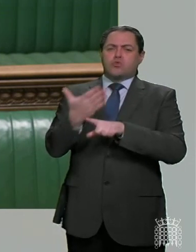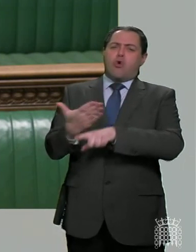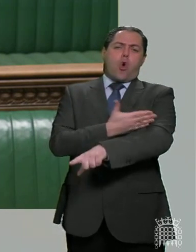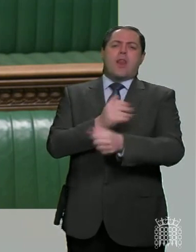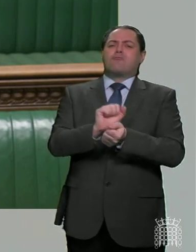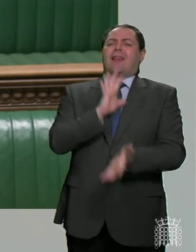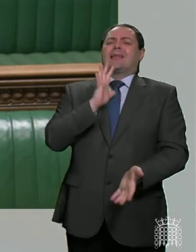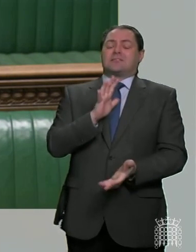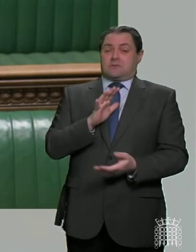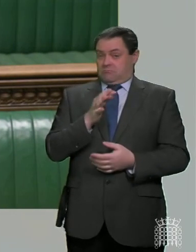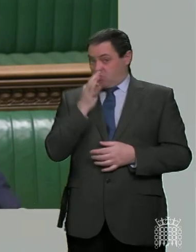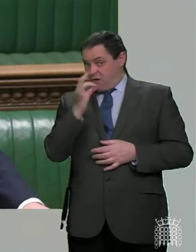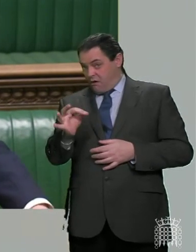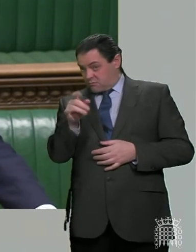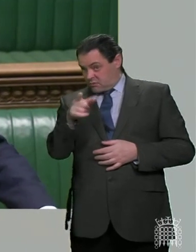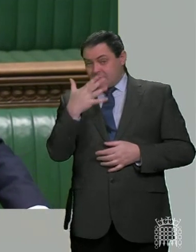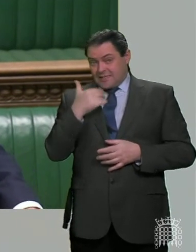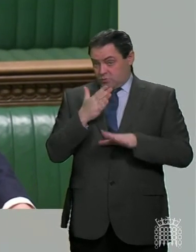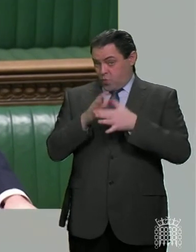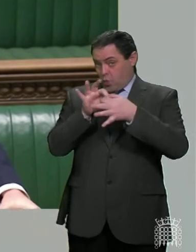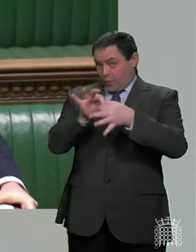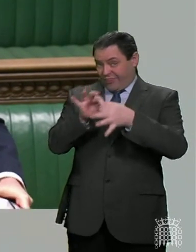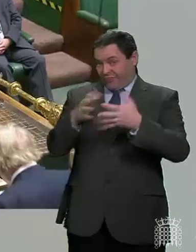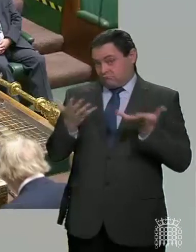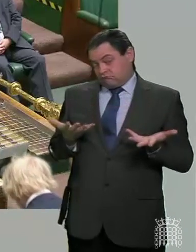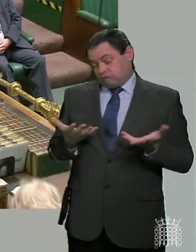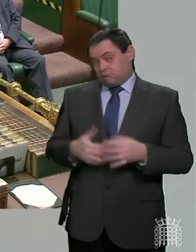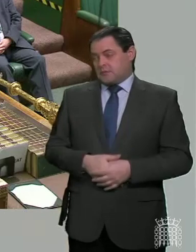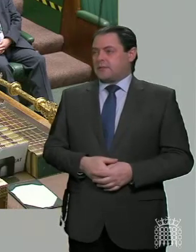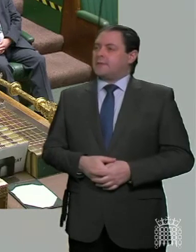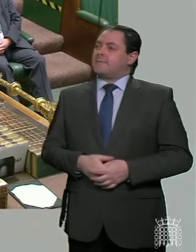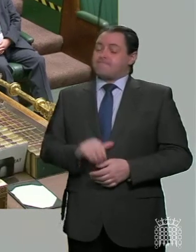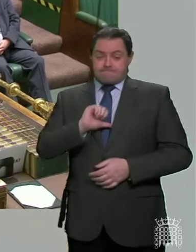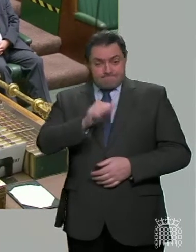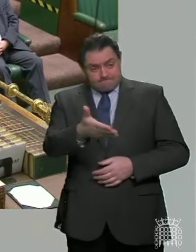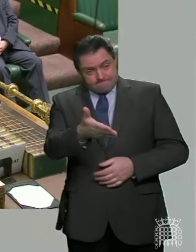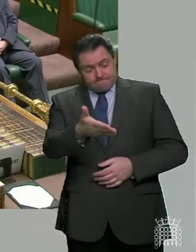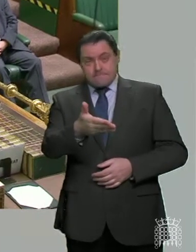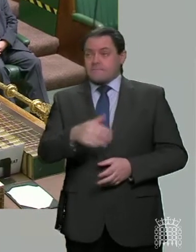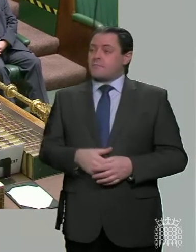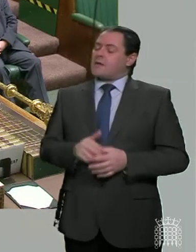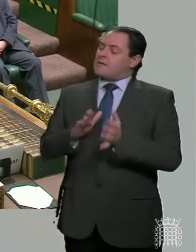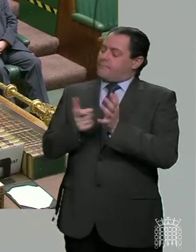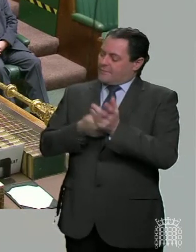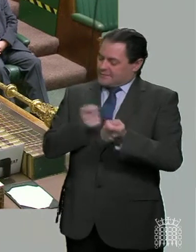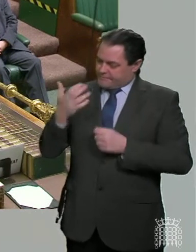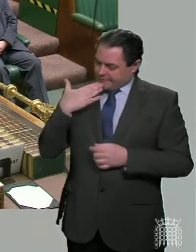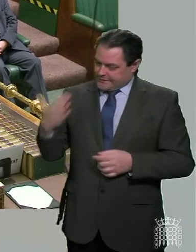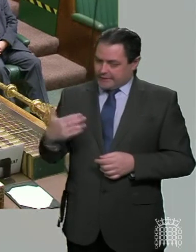In that collegiate spirit, I ask him to work together with us.